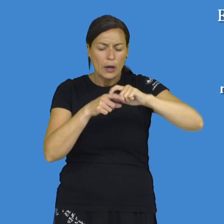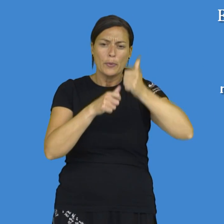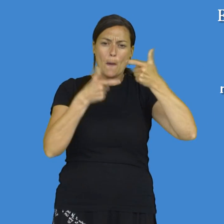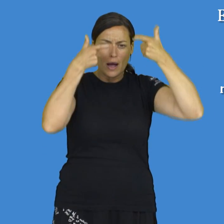más cantidad